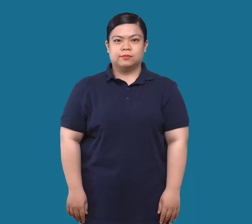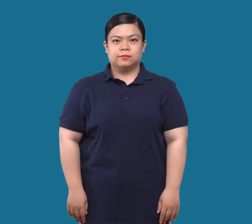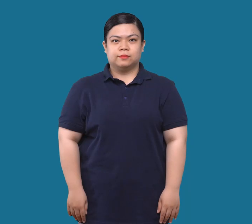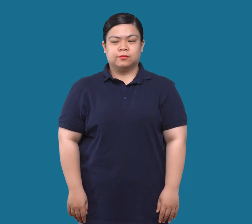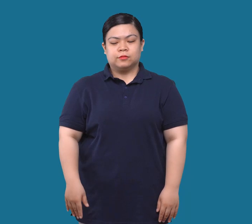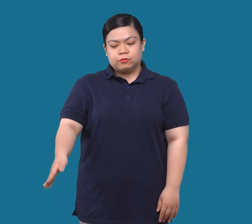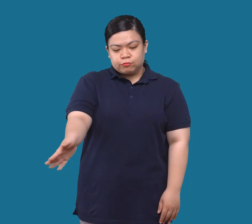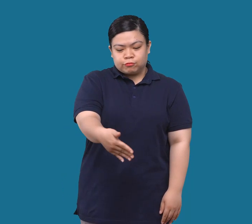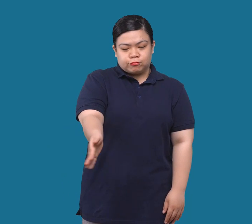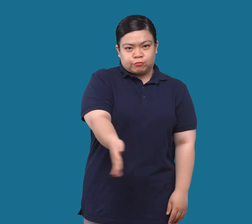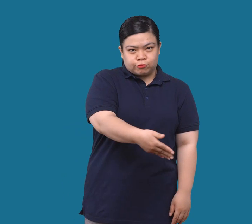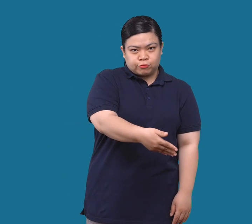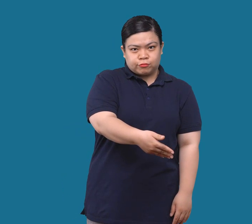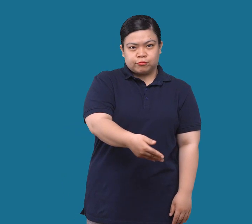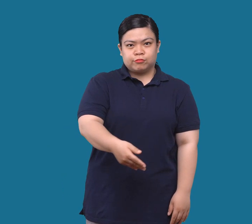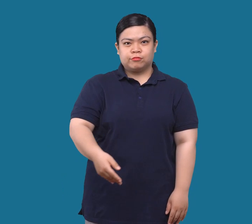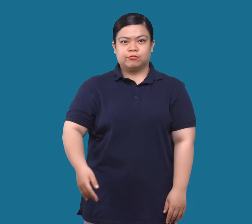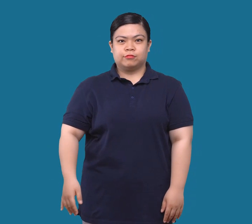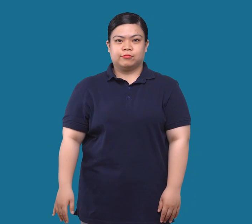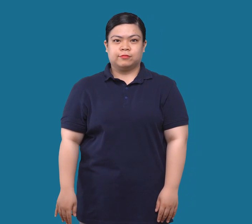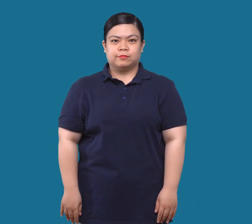quét nhà